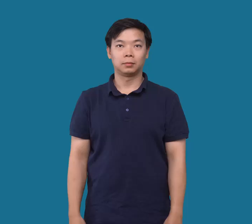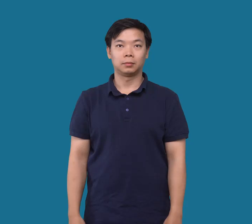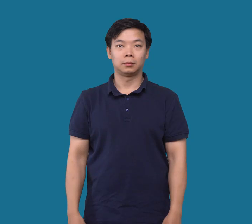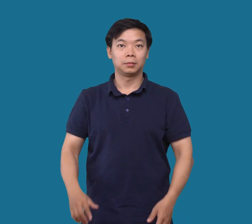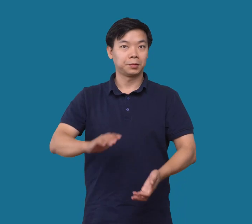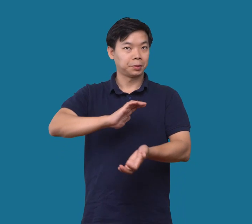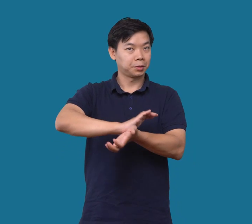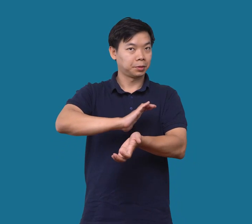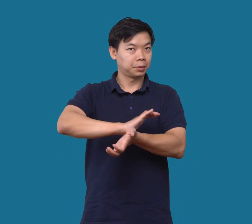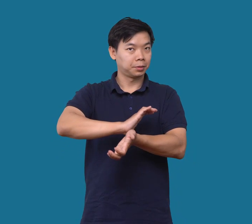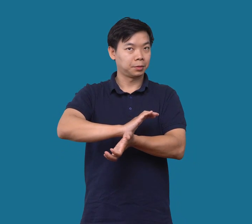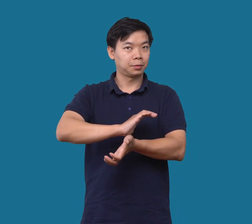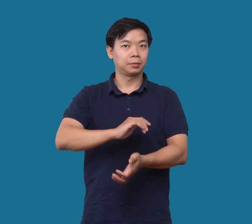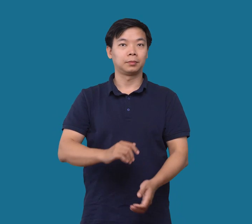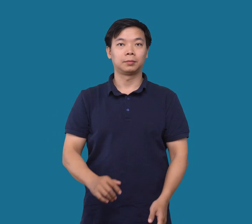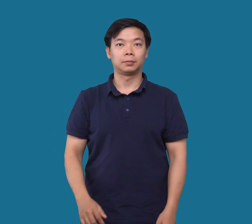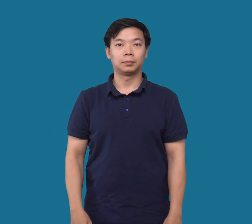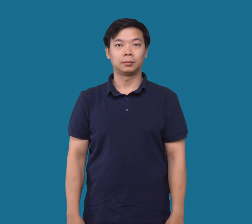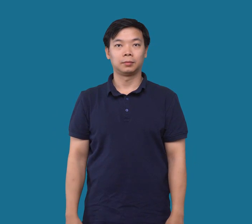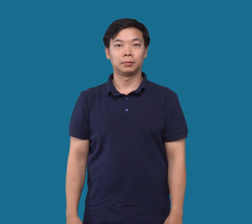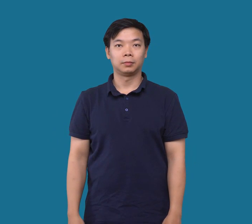địa lí